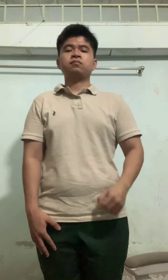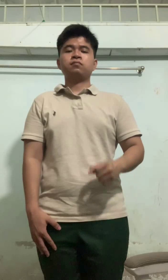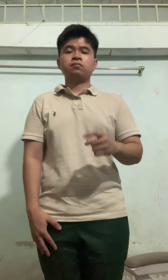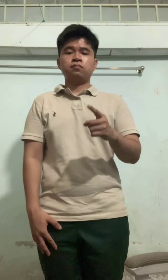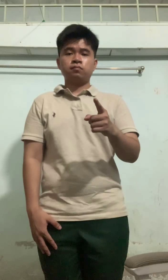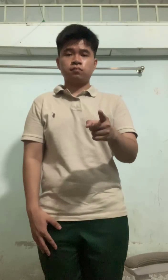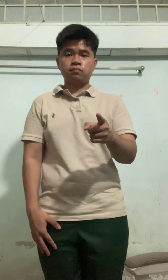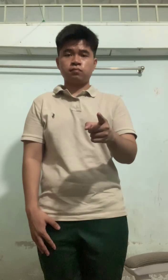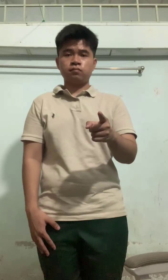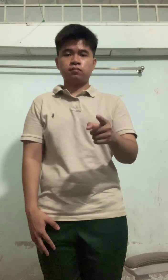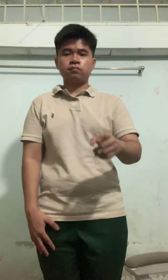ban